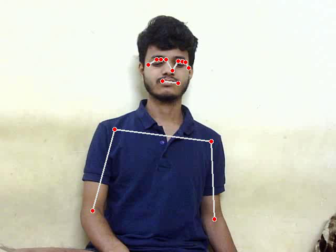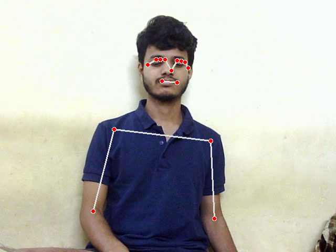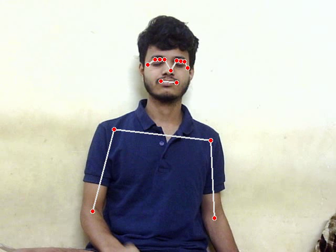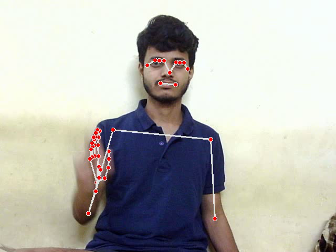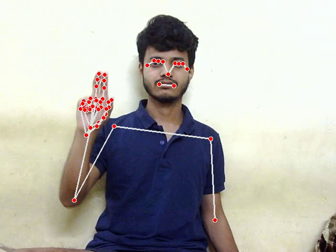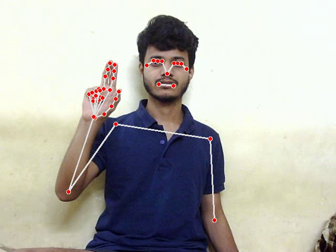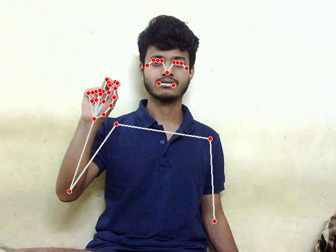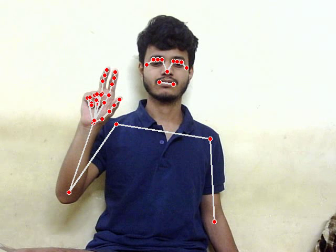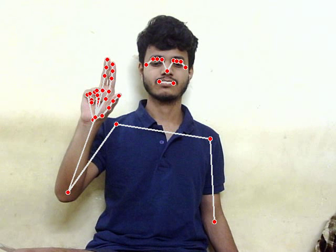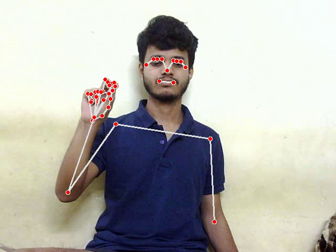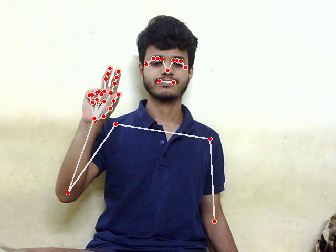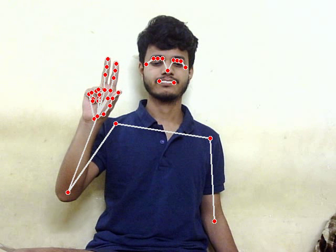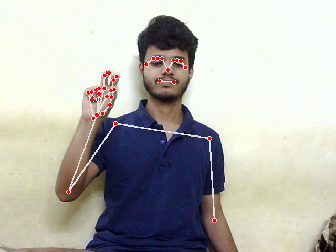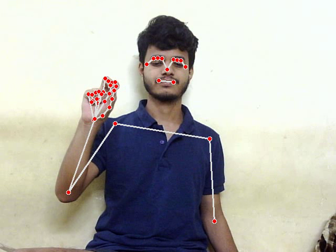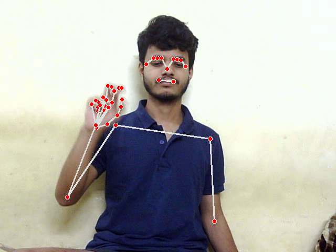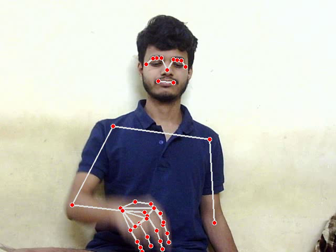no